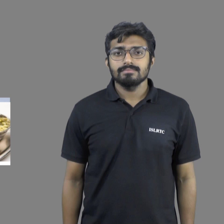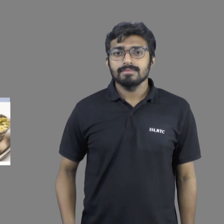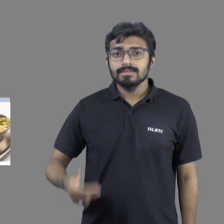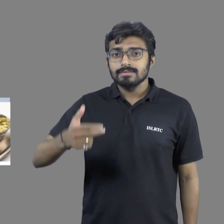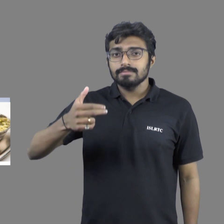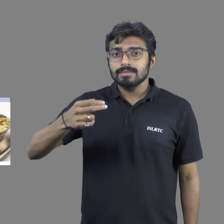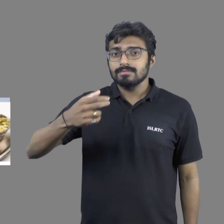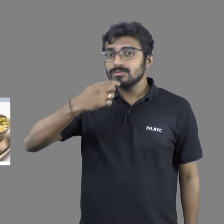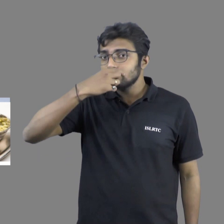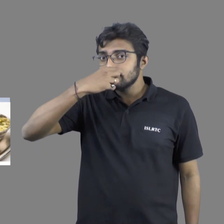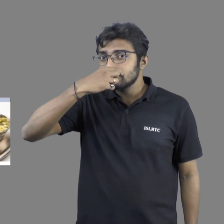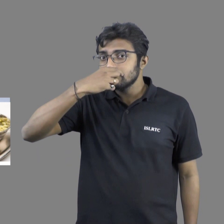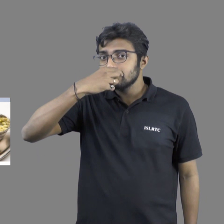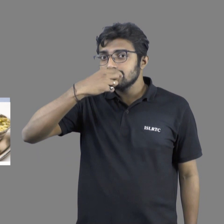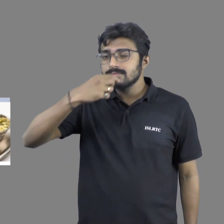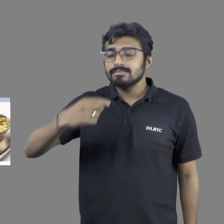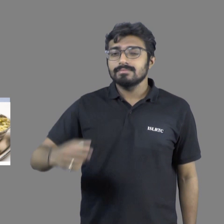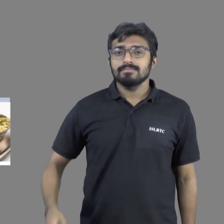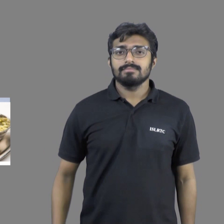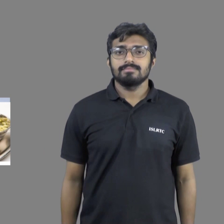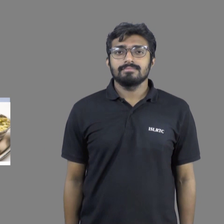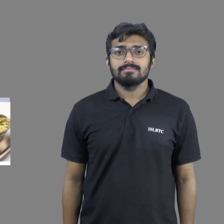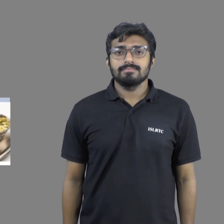Gol Gappe Pani Puri